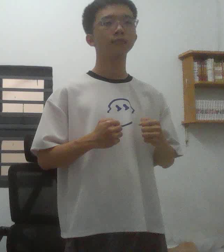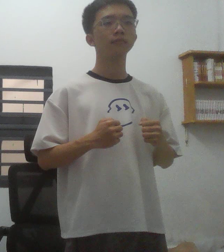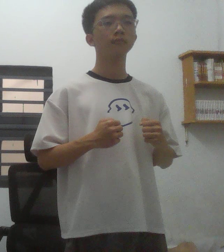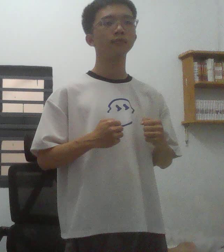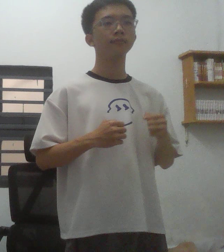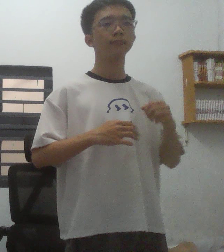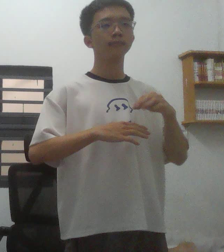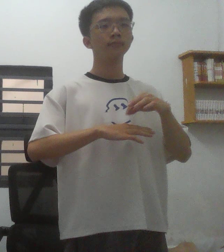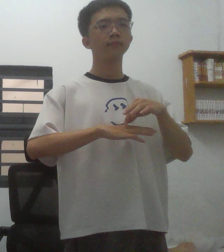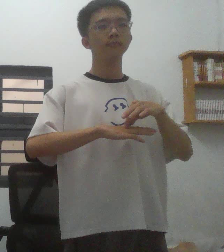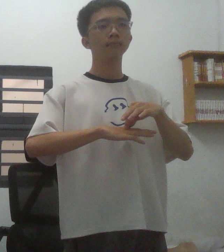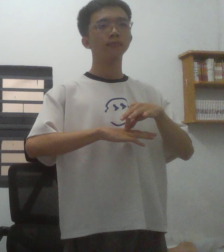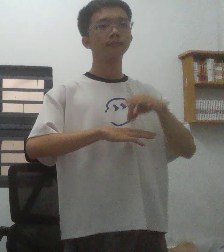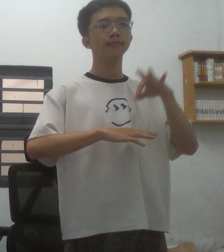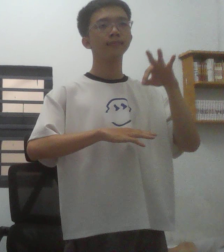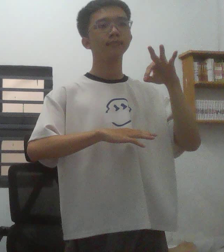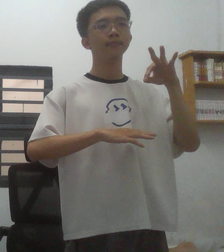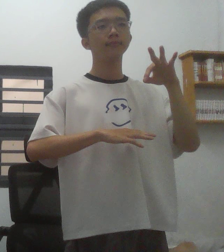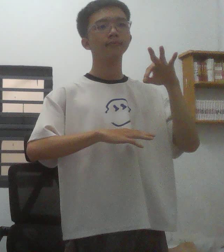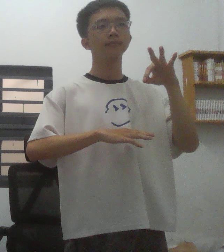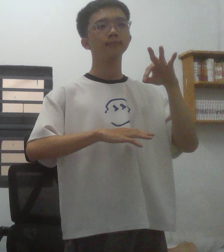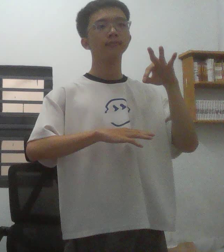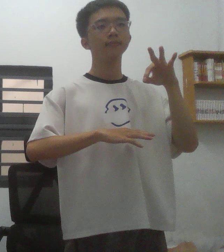tuan